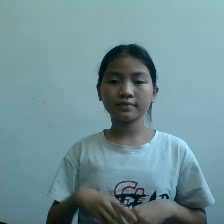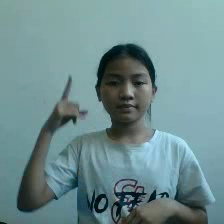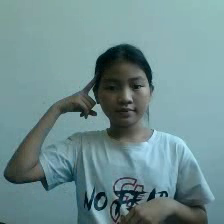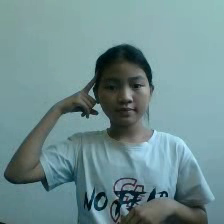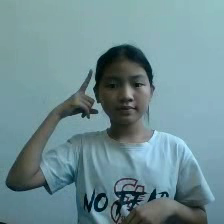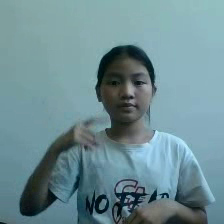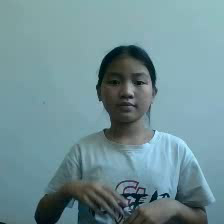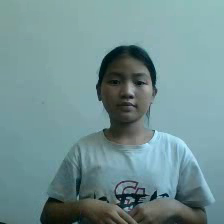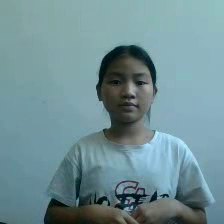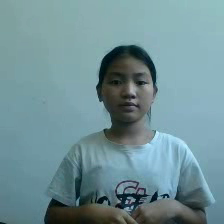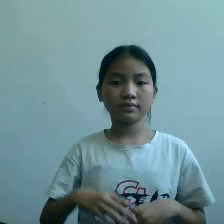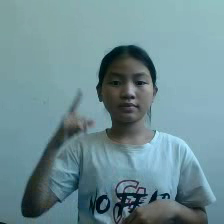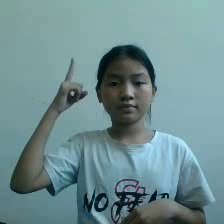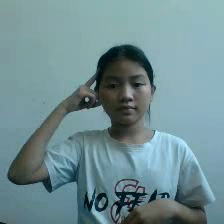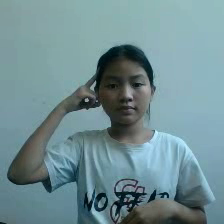Đầu